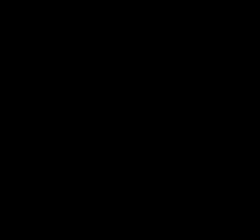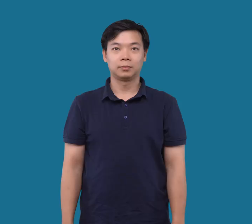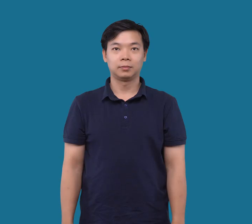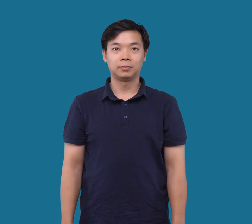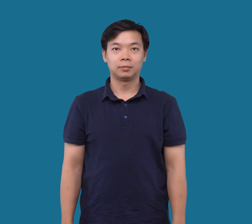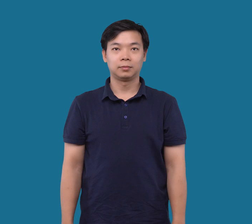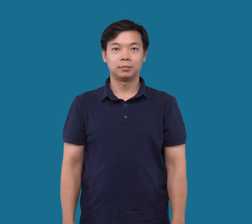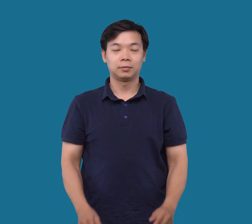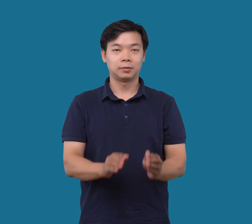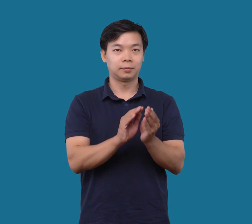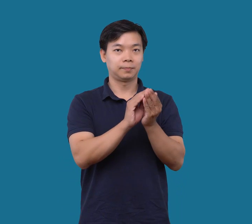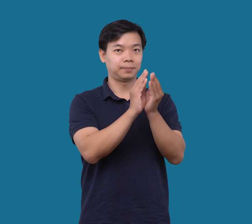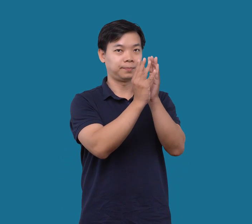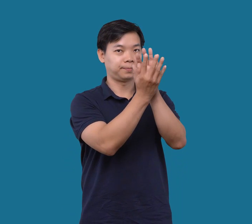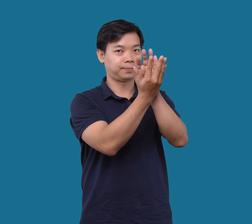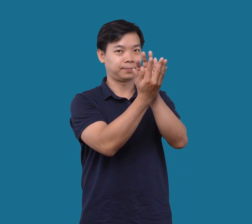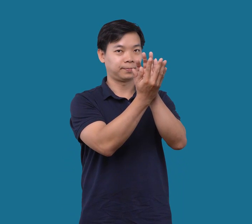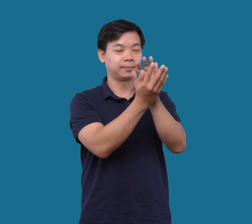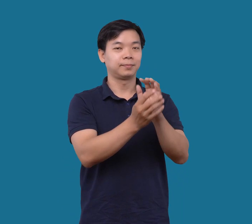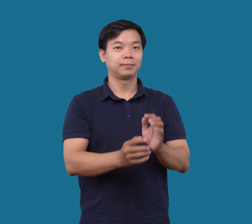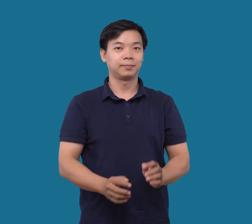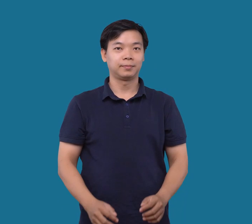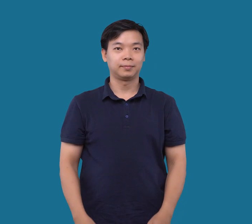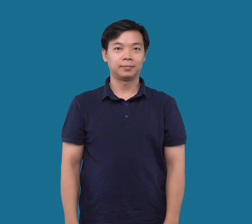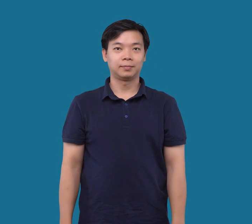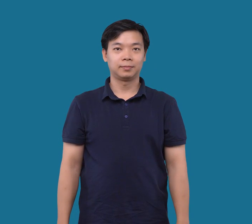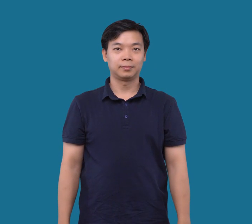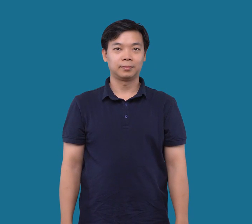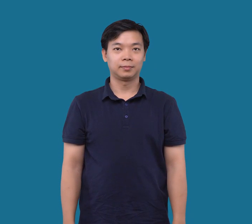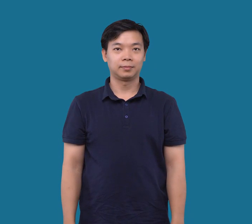hoa hồng